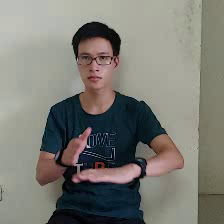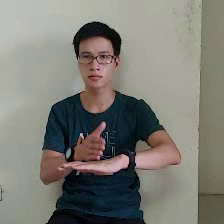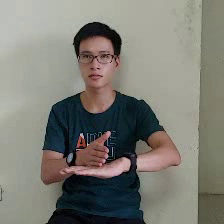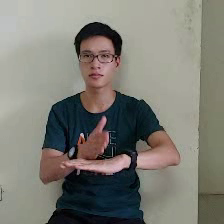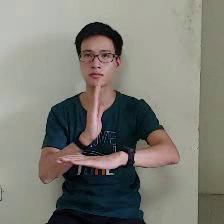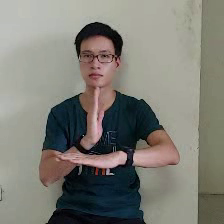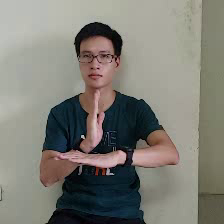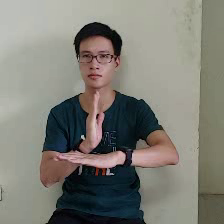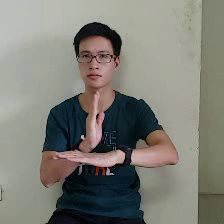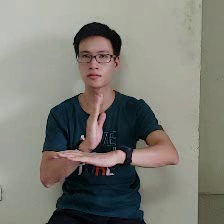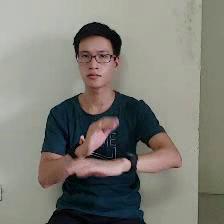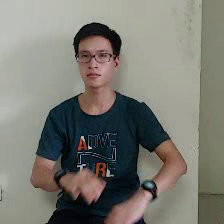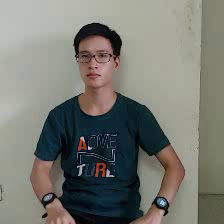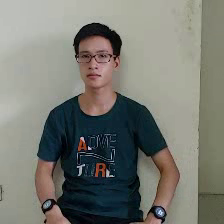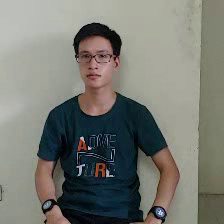Cần